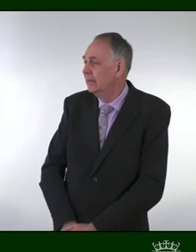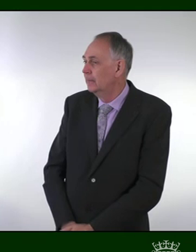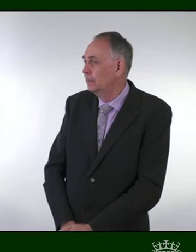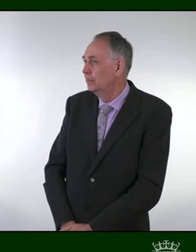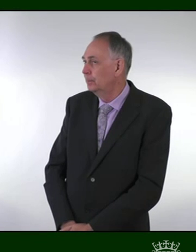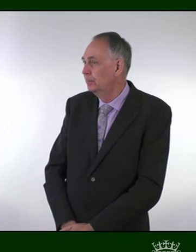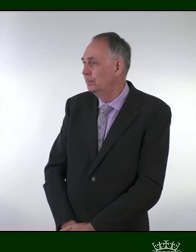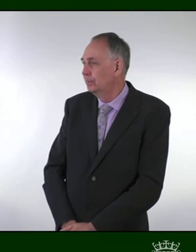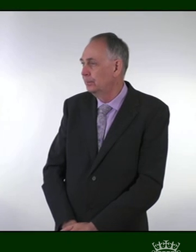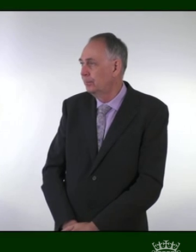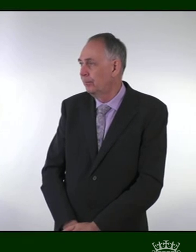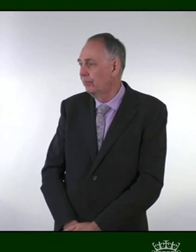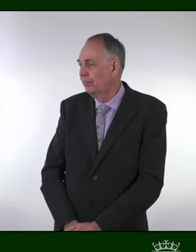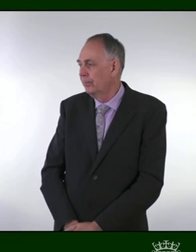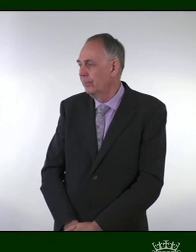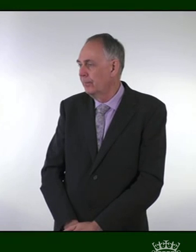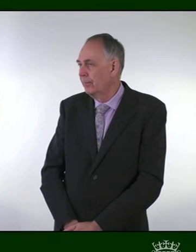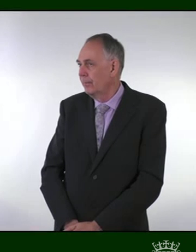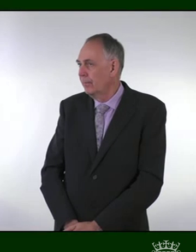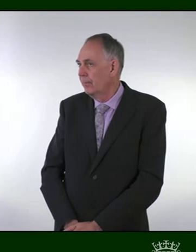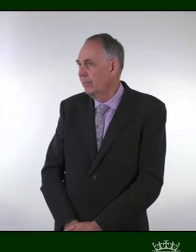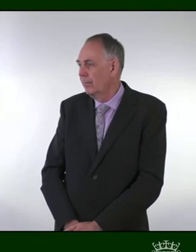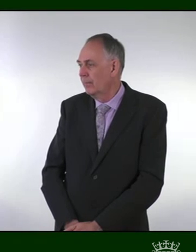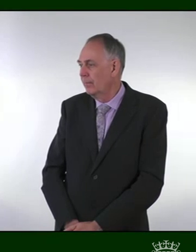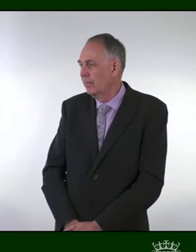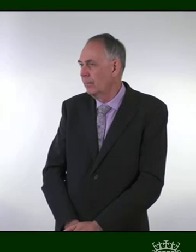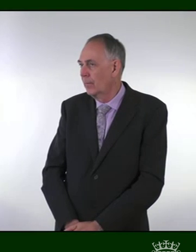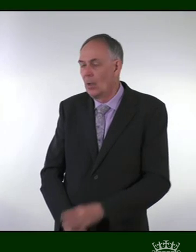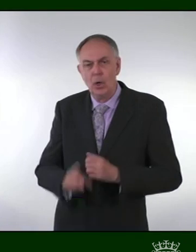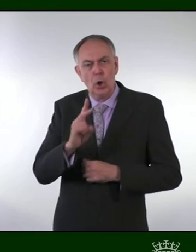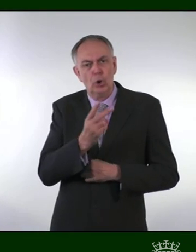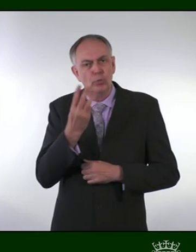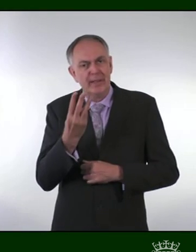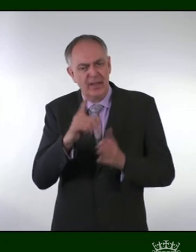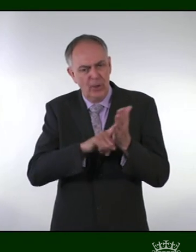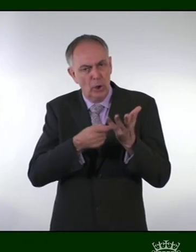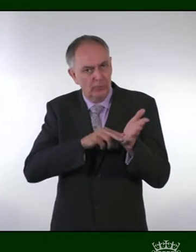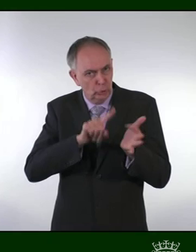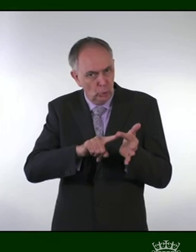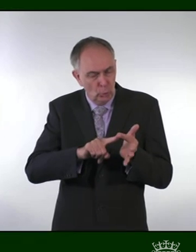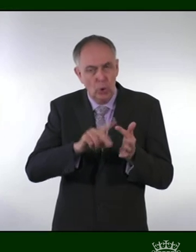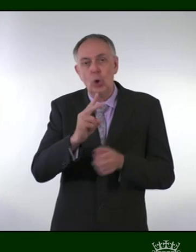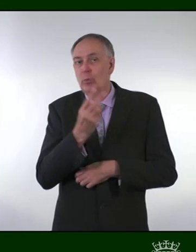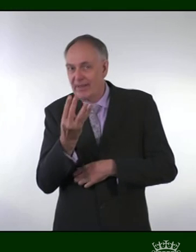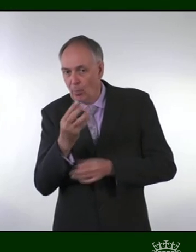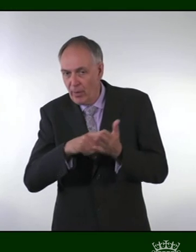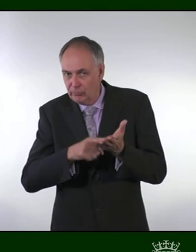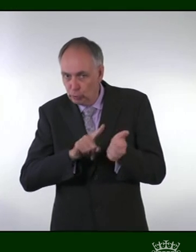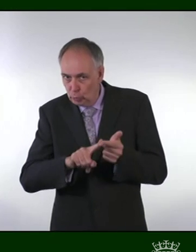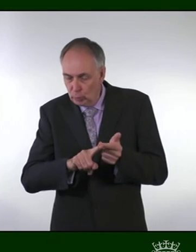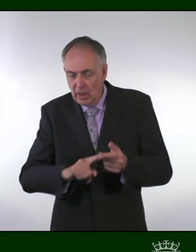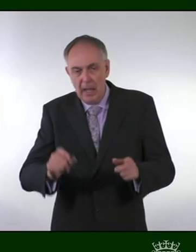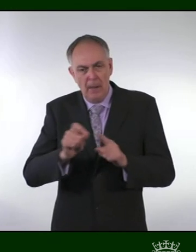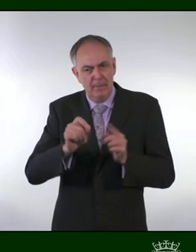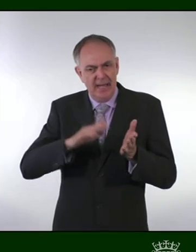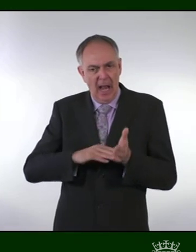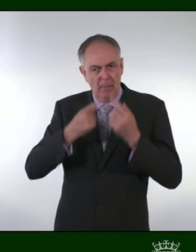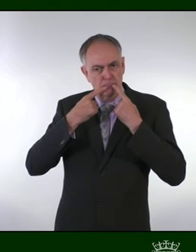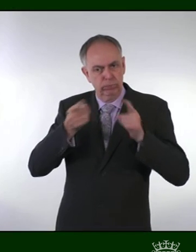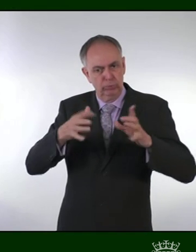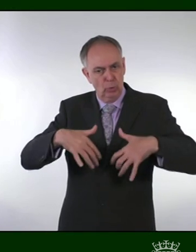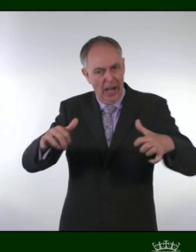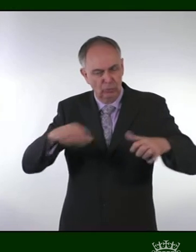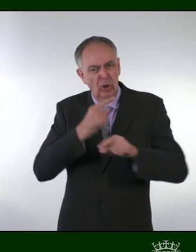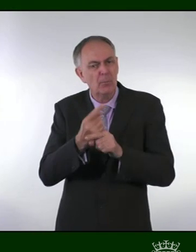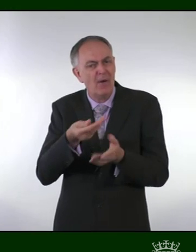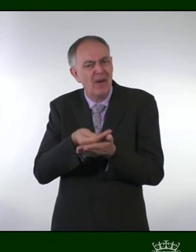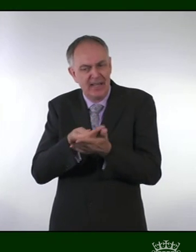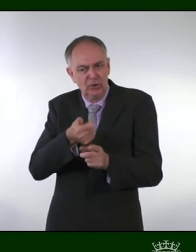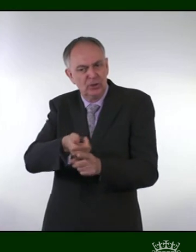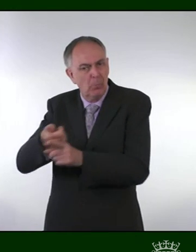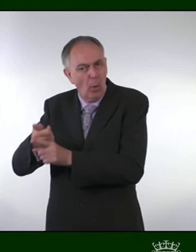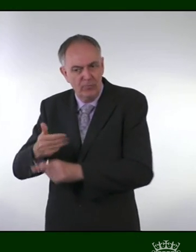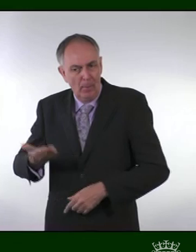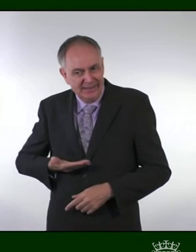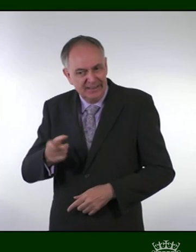On 23 June, and again on 24 June, the Prime Minister said to the House in respect of financial support for businesses and workers during local lockdowns that “nobody should be penalised for doing the right thing.”—[Official Report, 23 June 2020; Vol.